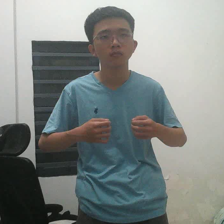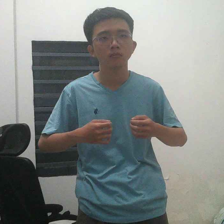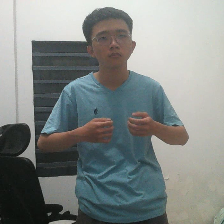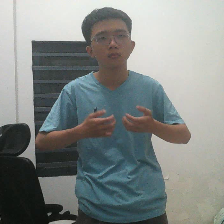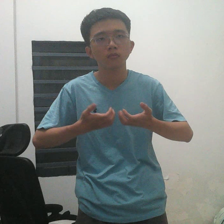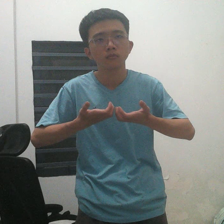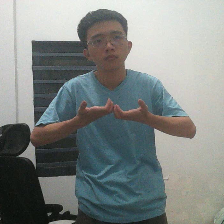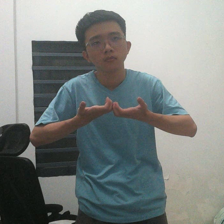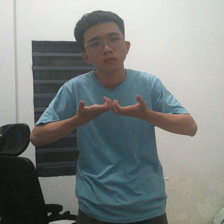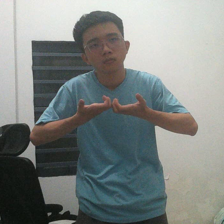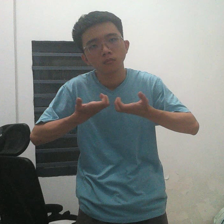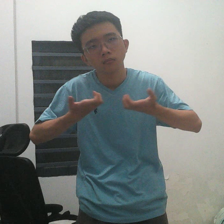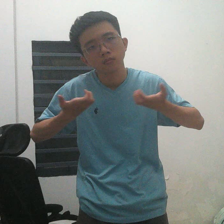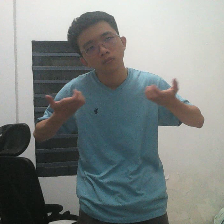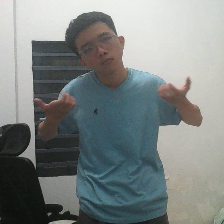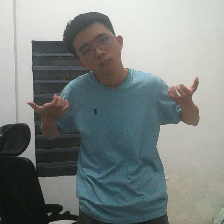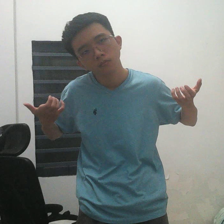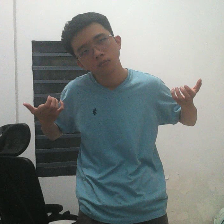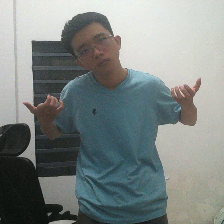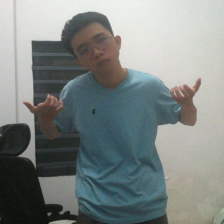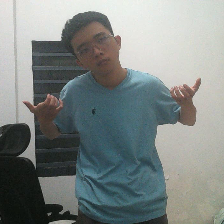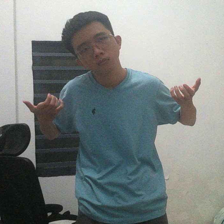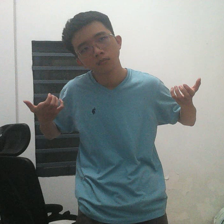chia cat